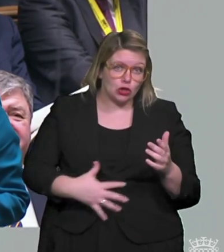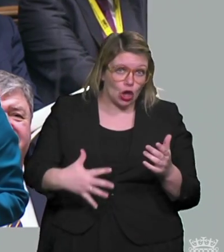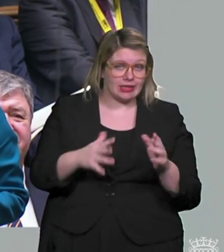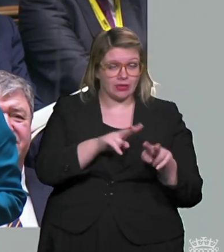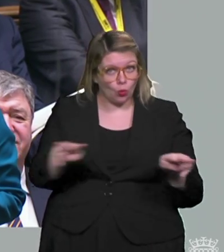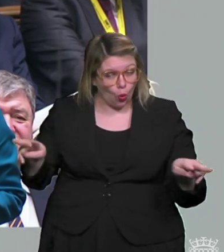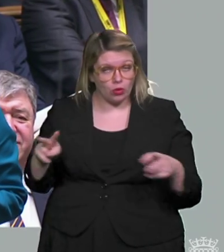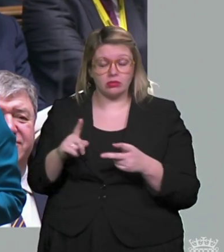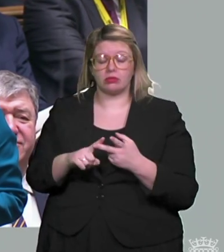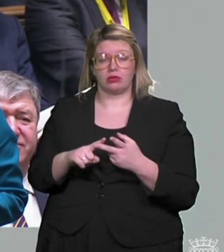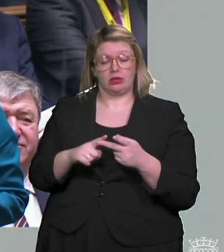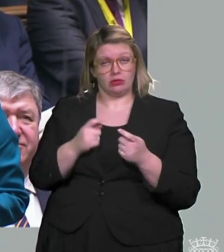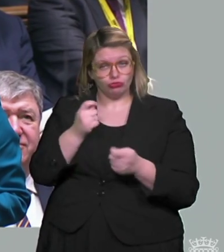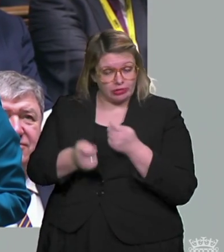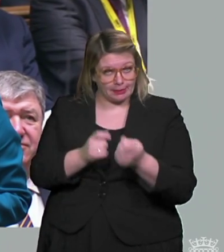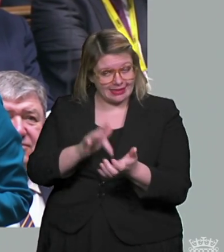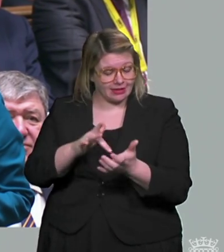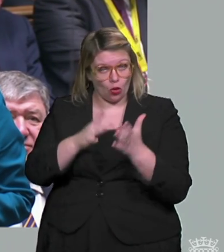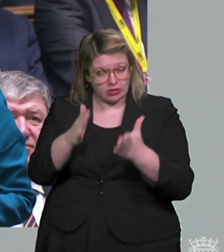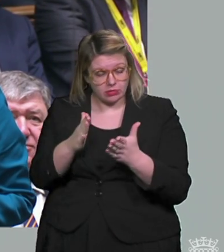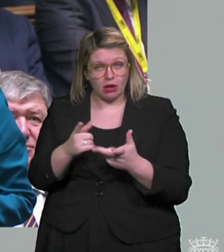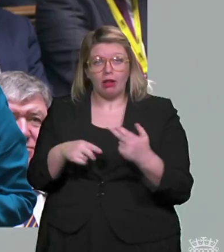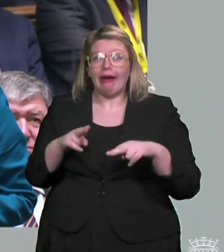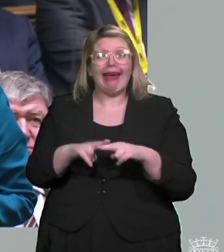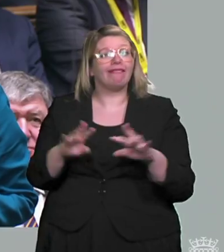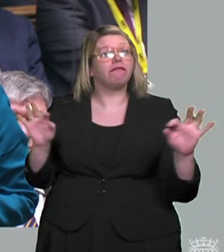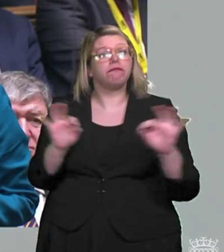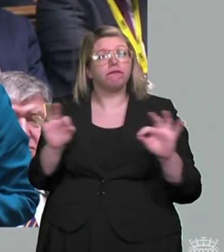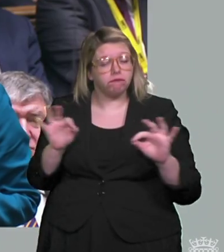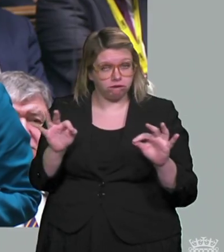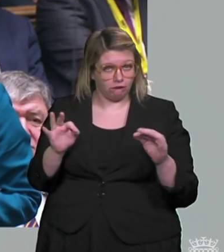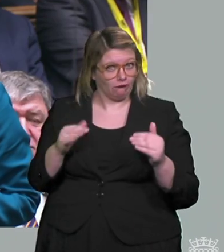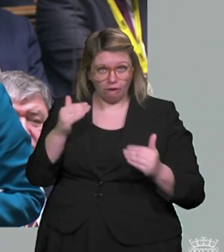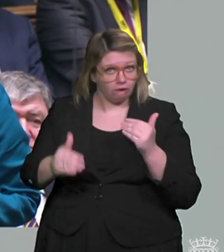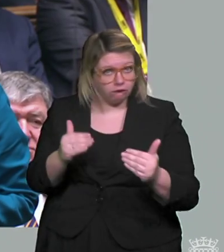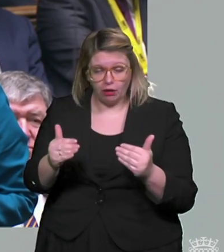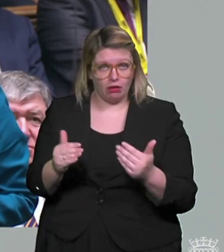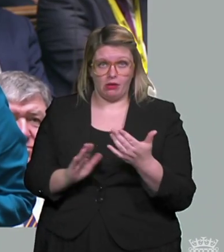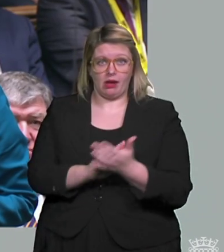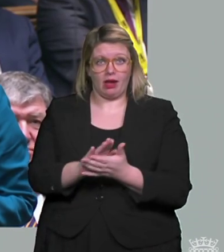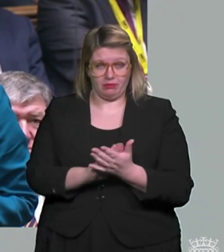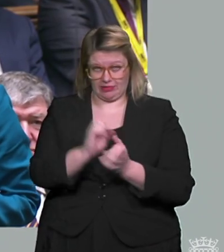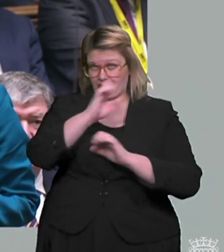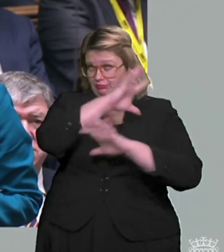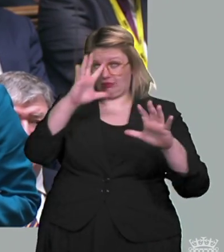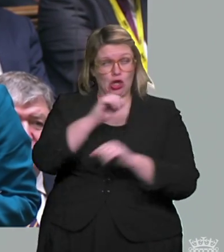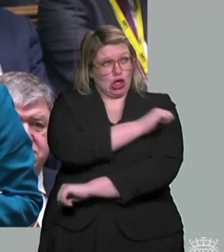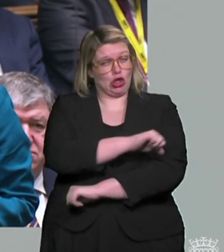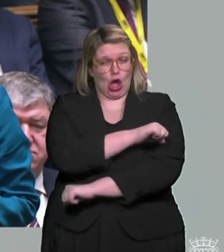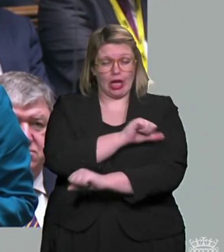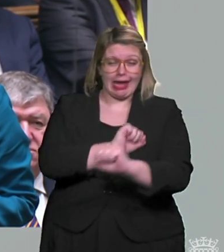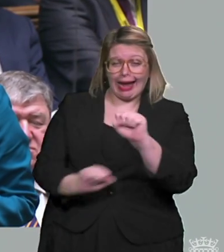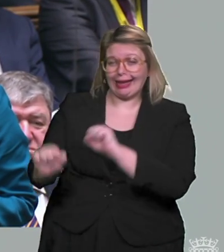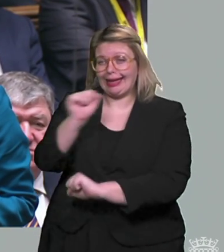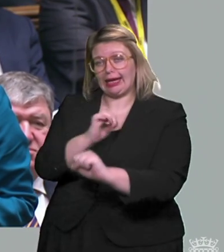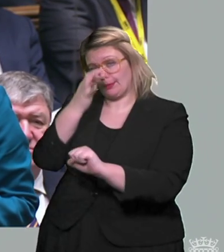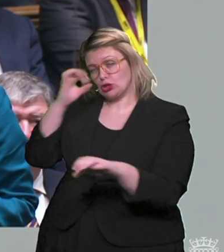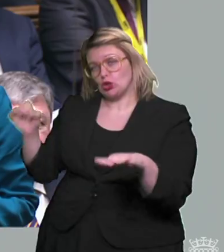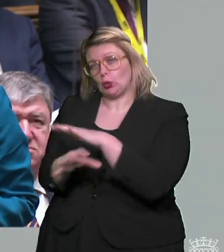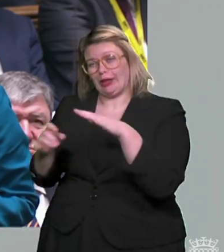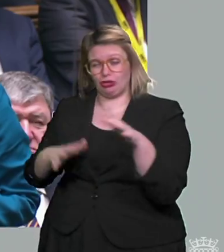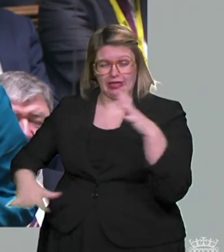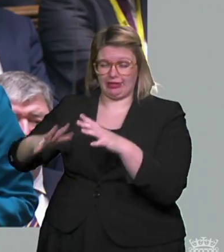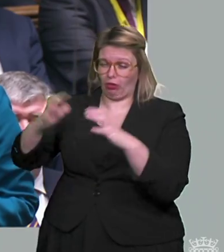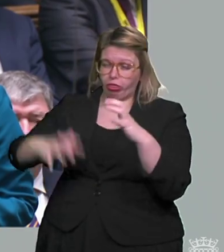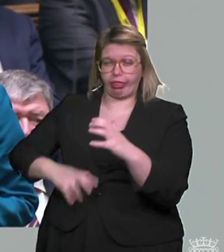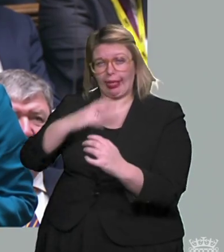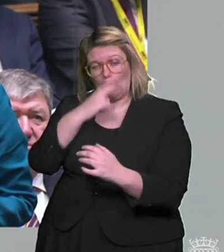Without urgent action, the legacy of this Conservative Government on the NHS will be an image of a nurse cleaning up sewage around a patient in a crumbling hospital.